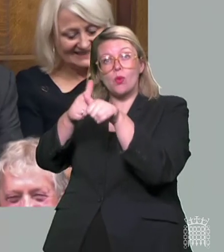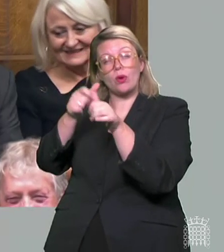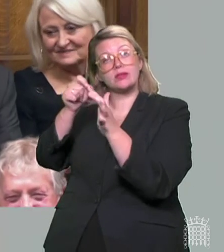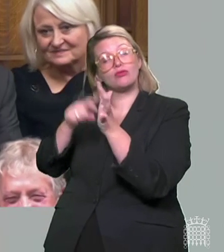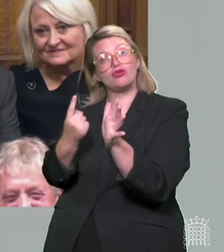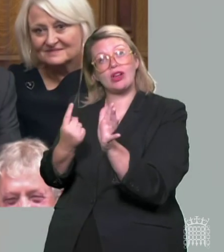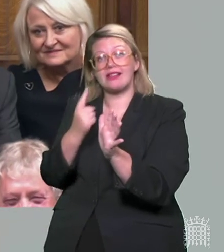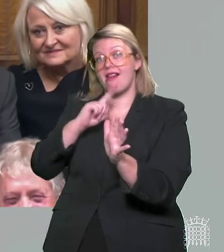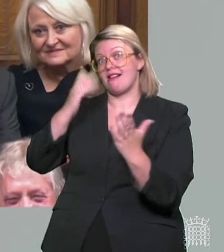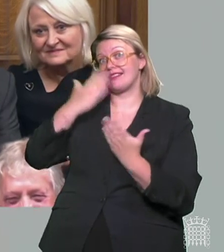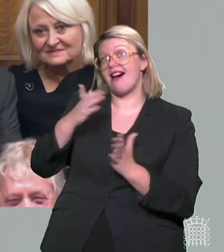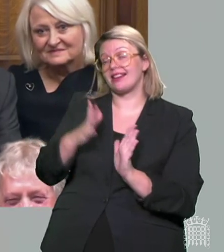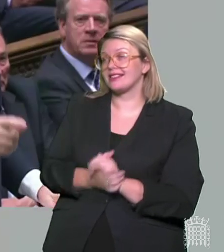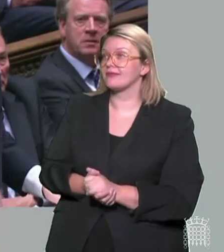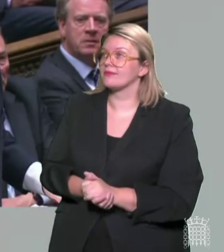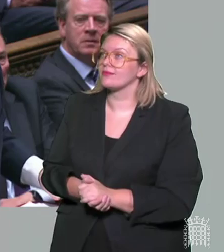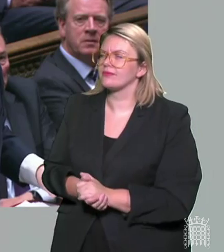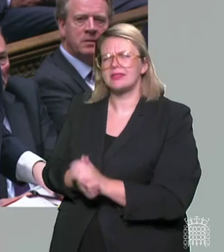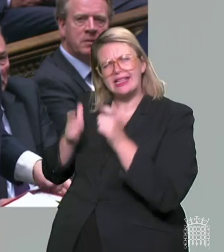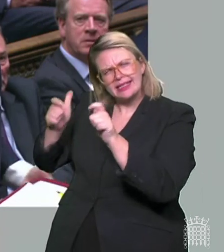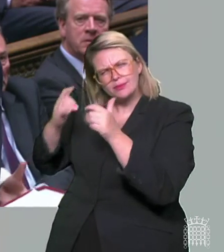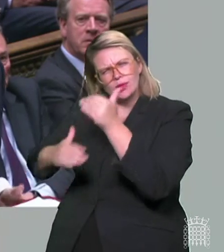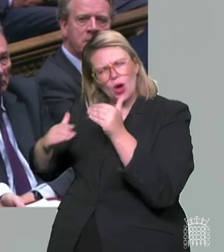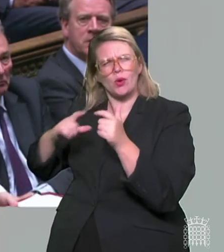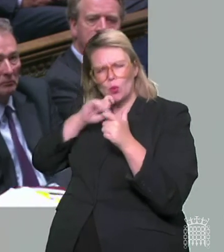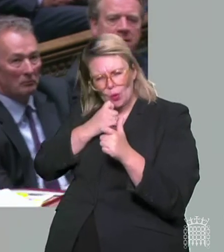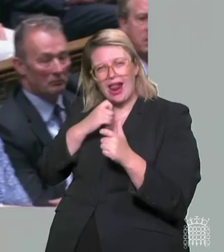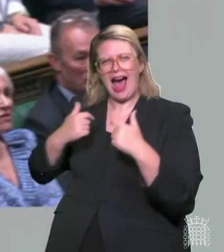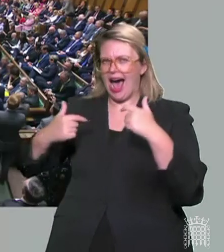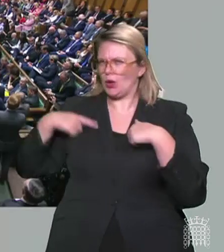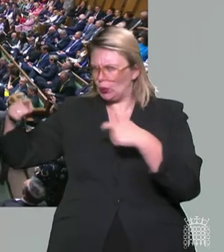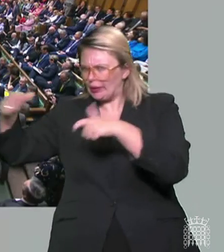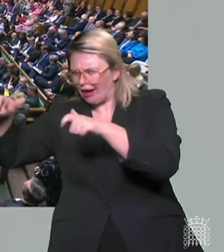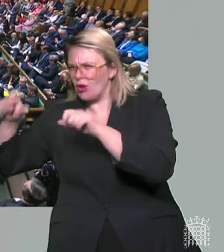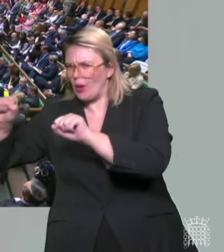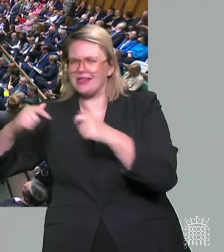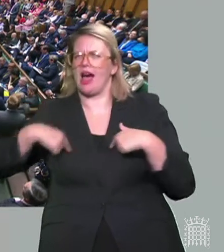How about that! Hang on in there. That is what I am going to do.